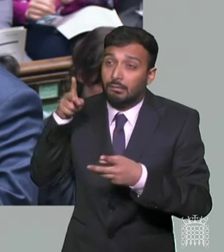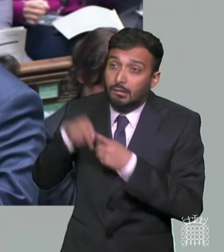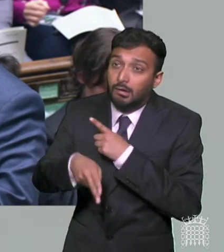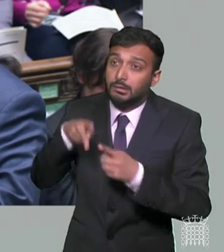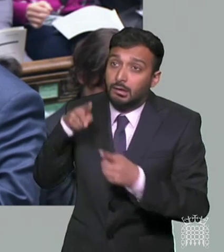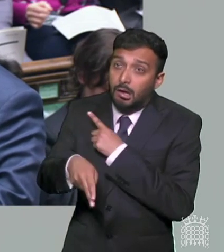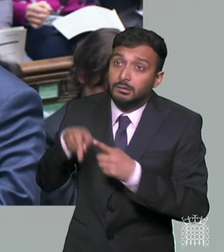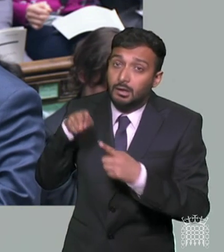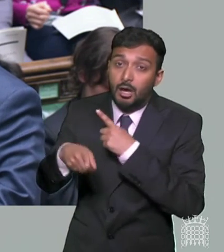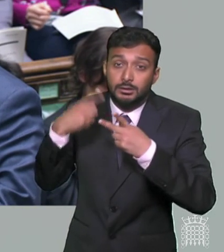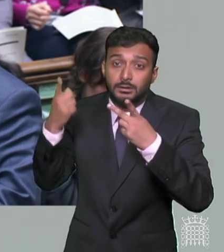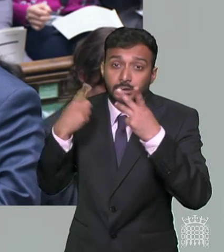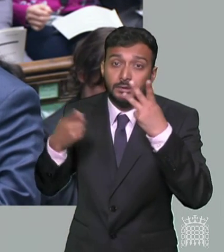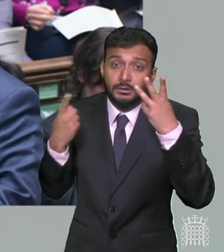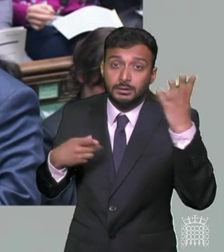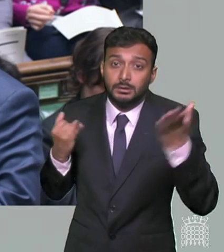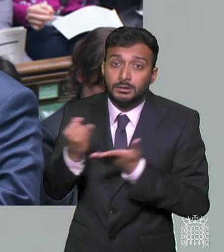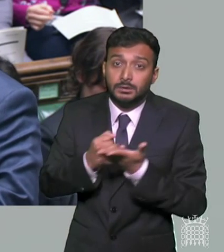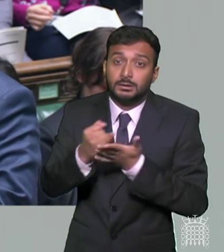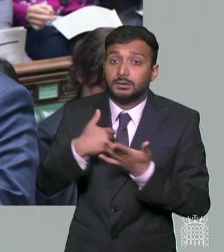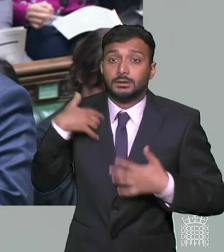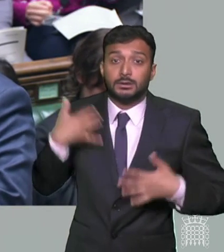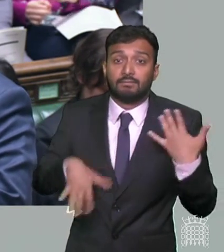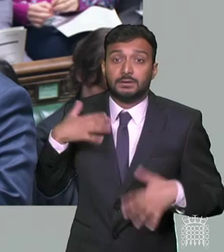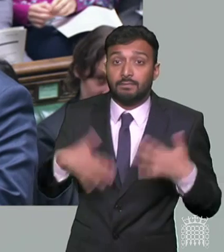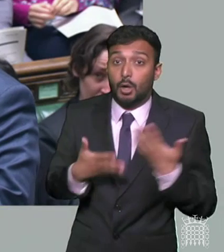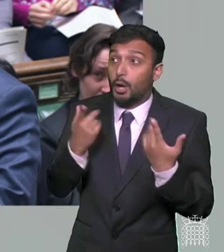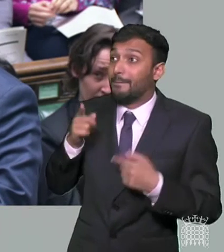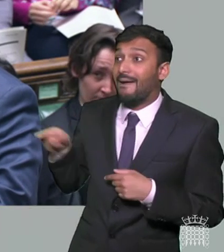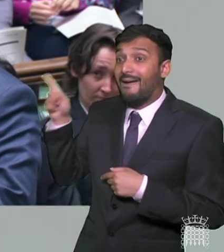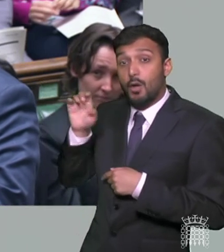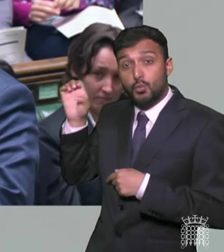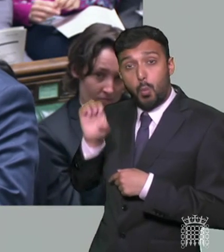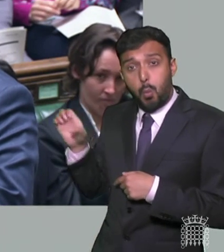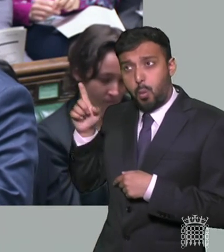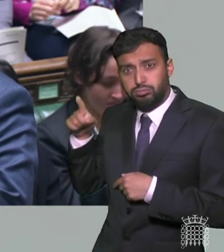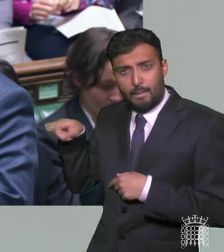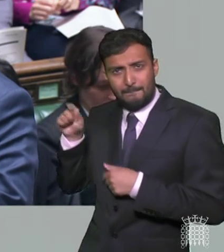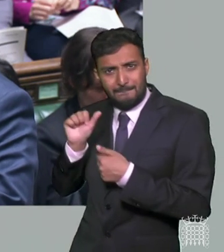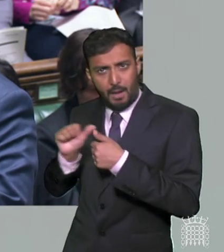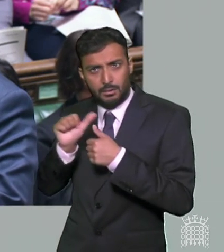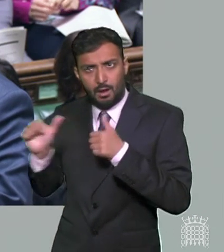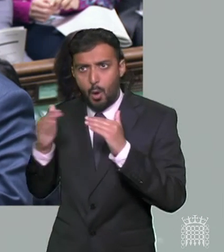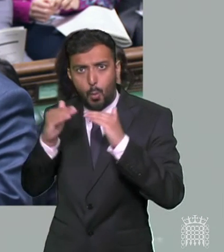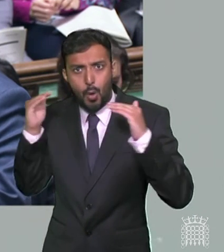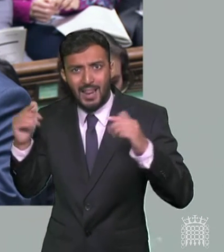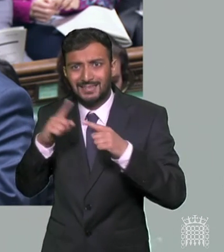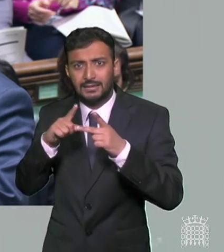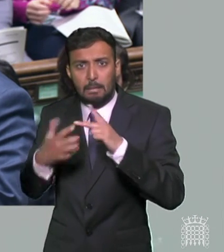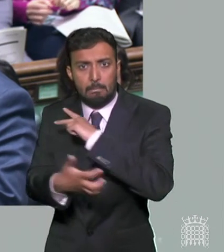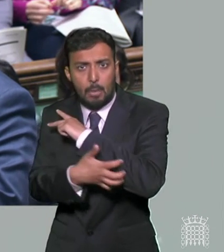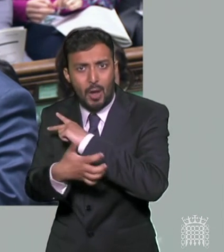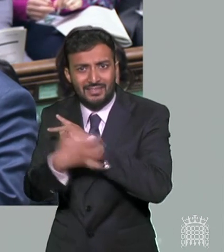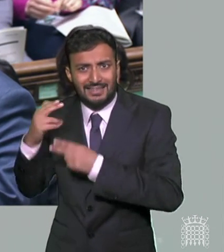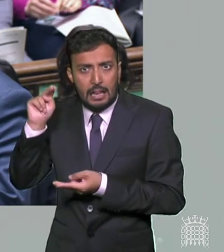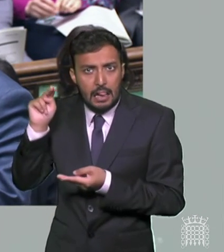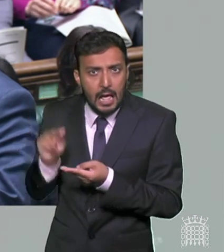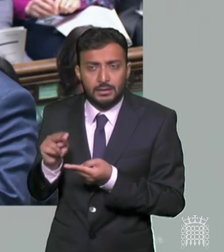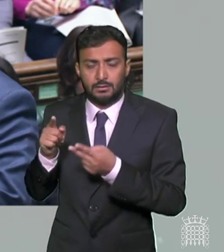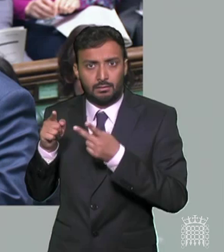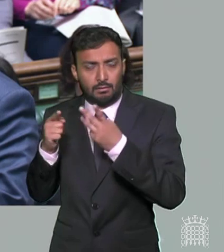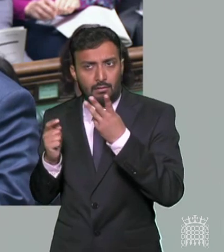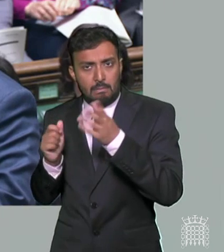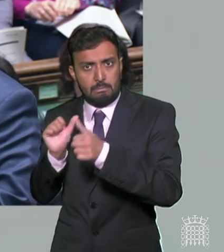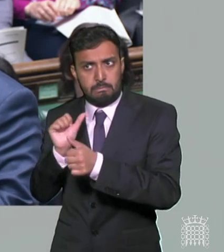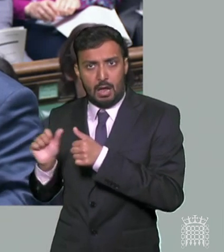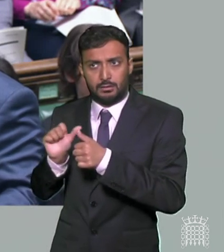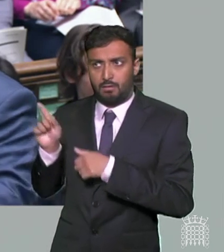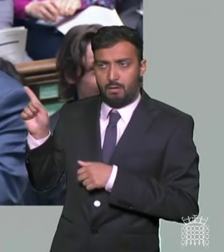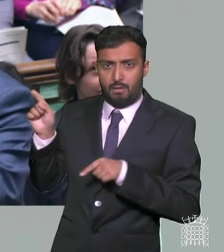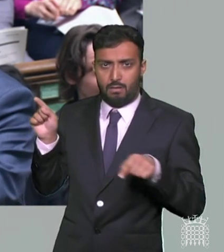Contrast that with our European neighbours, which have greater income equality, lower poverty rates and higher productivity—why not Scotland?